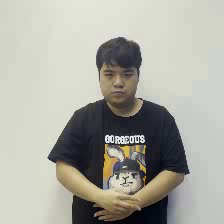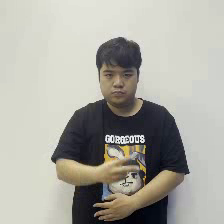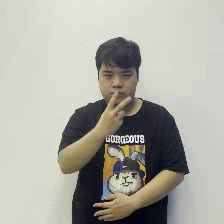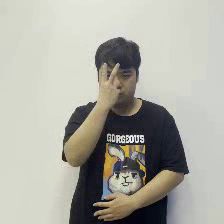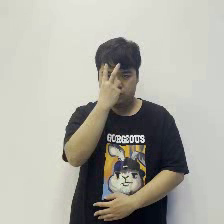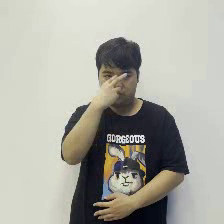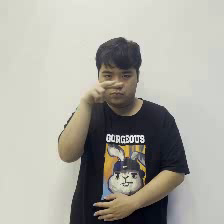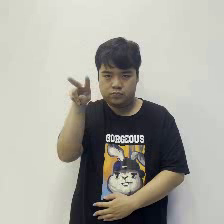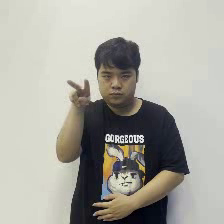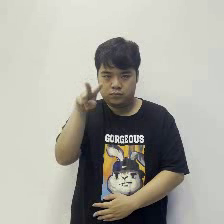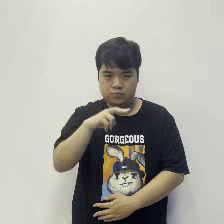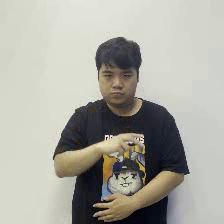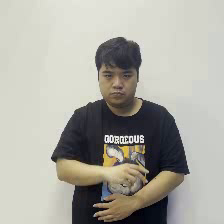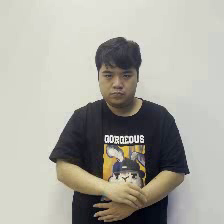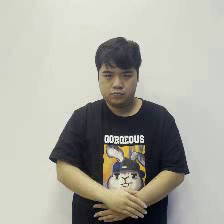Nhìn